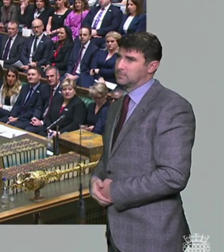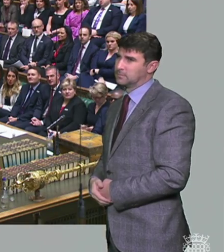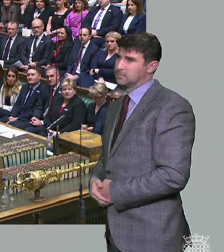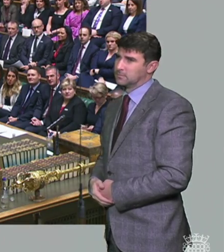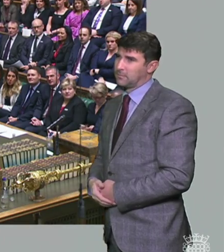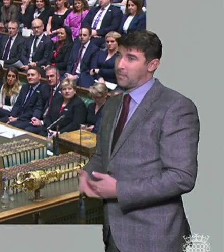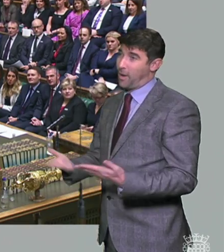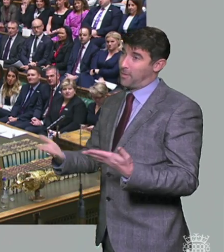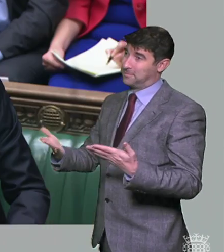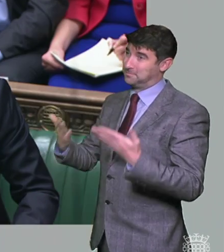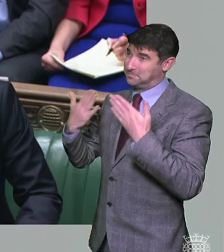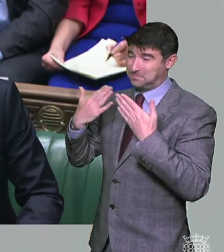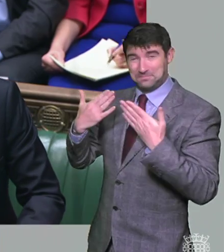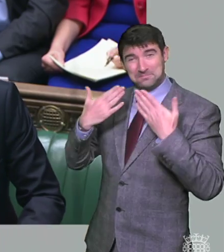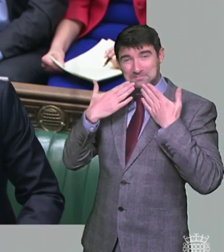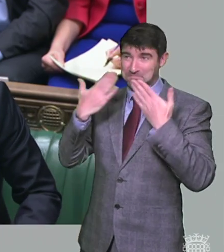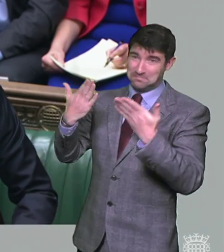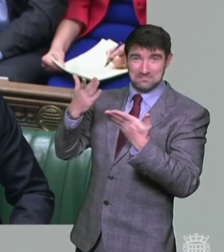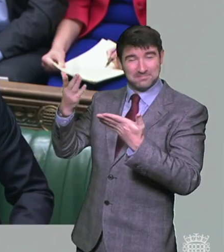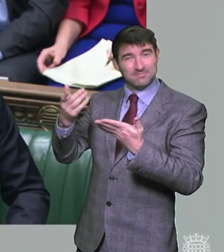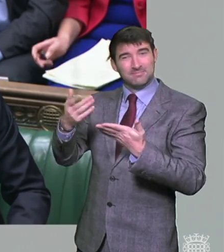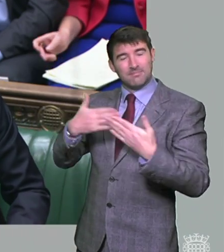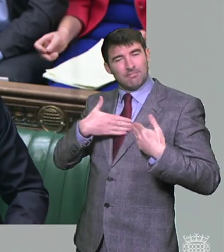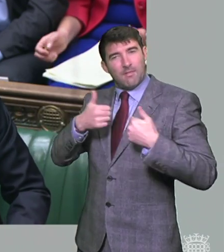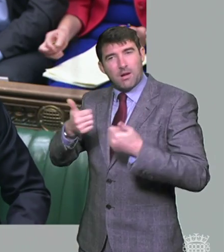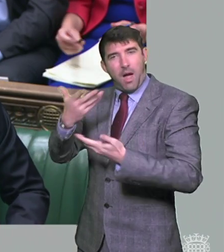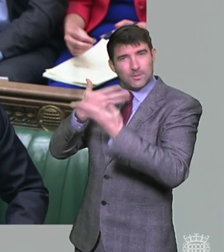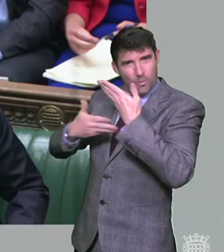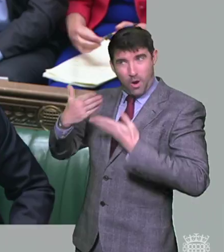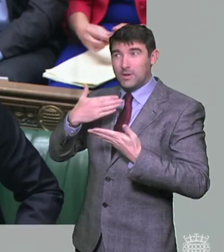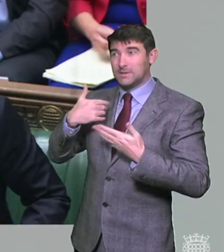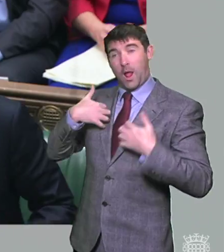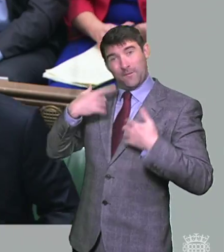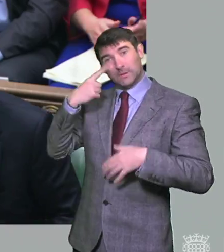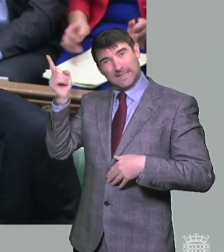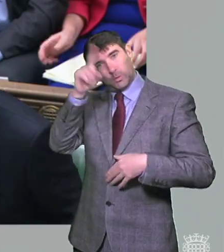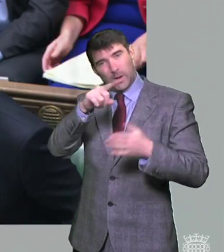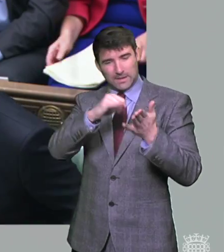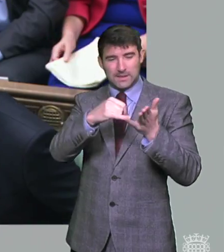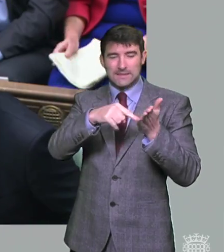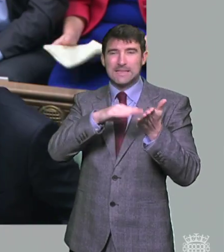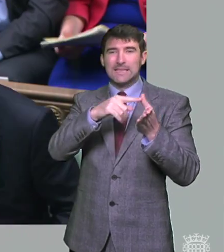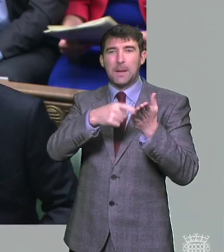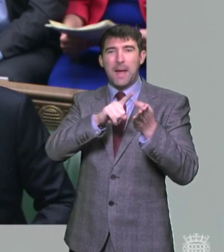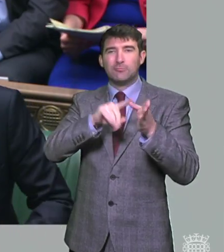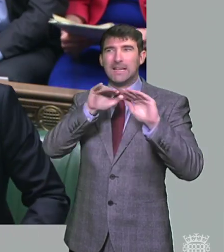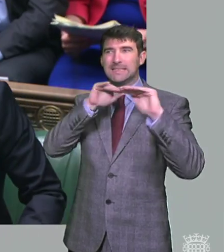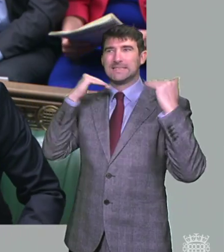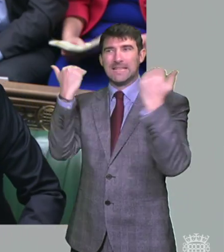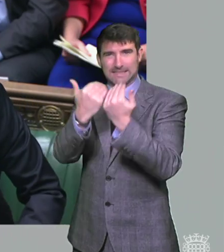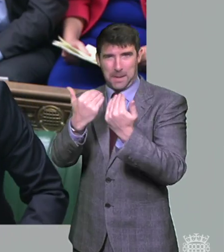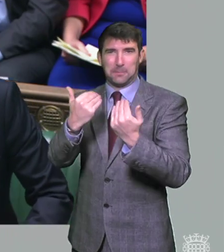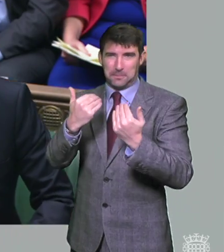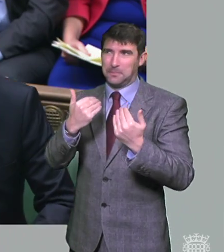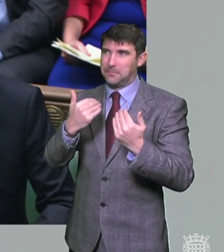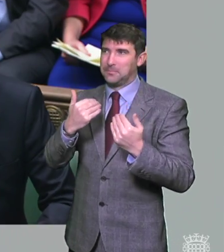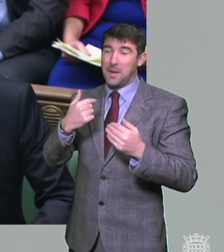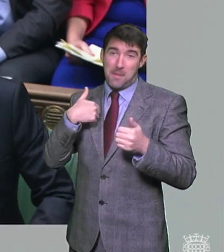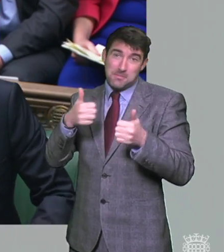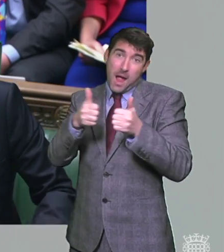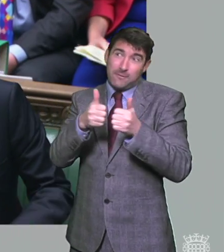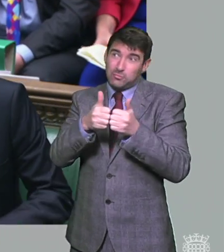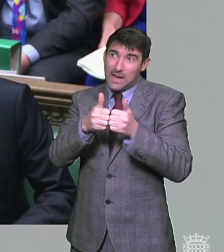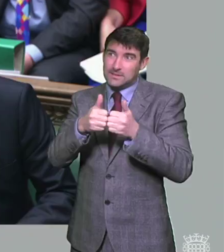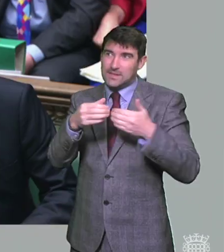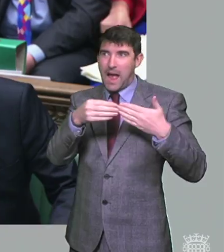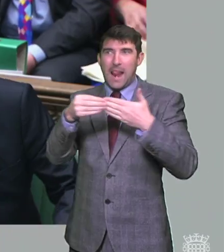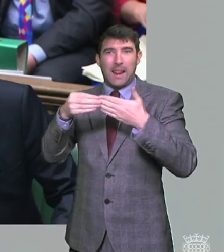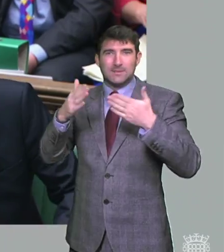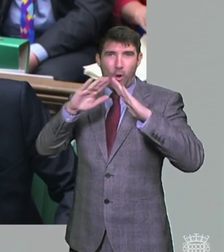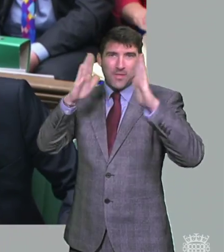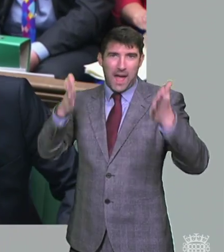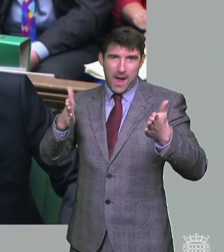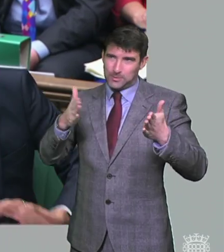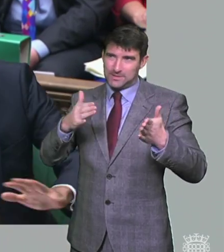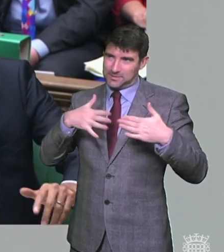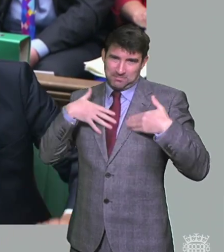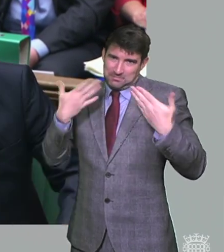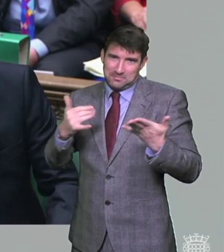I thank the honourable Gentleman for his kind words and look forward to seeing him at St Mary’s—although my right honourable Friend the Leader of the House may have something to say about our love of the Saints.